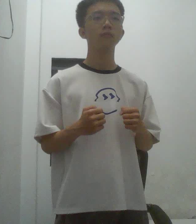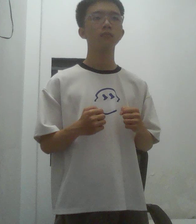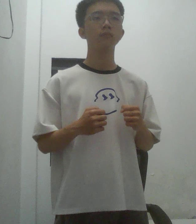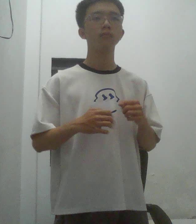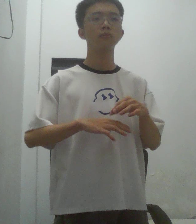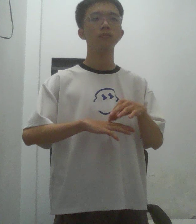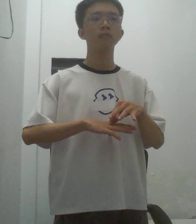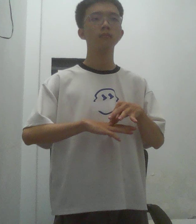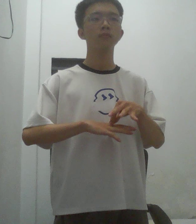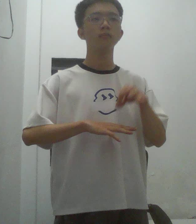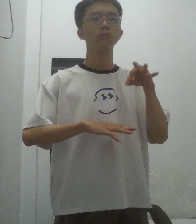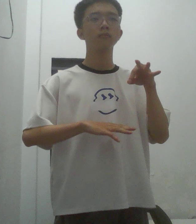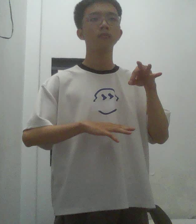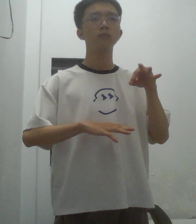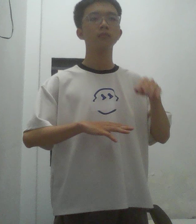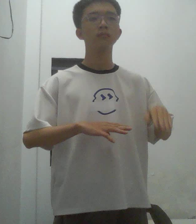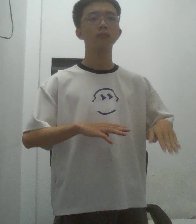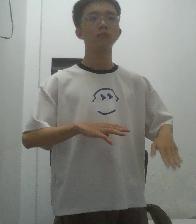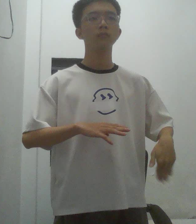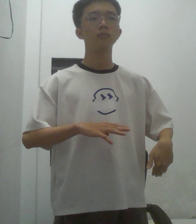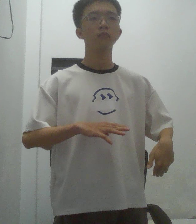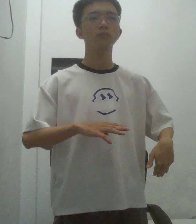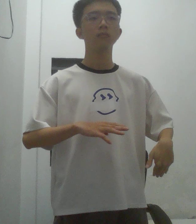tuan sau